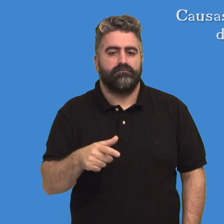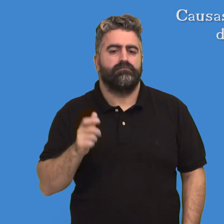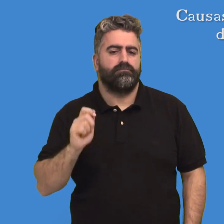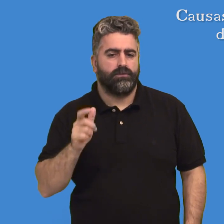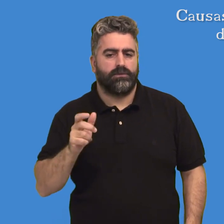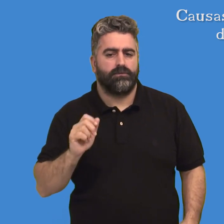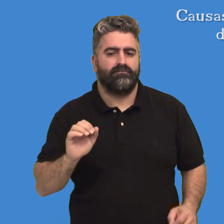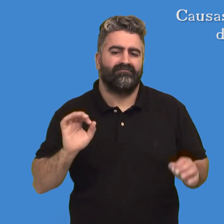frecuente